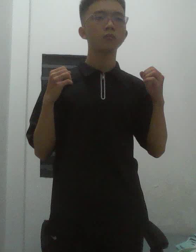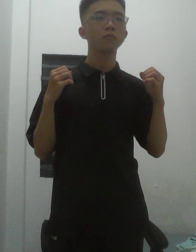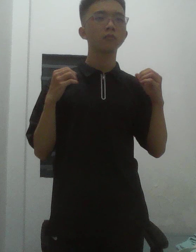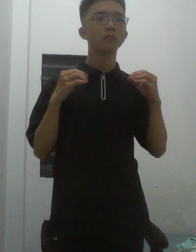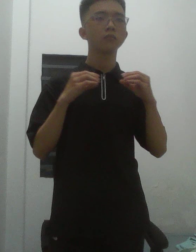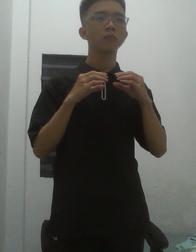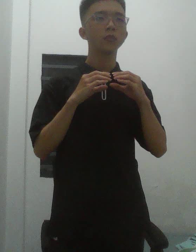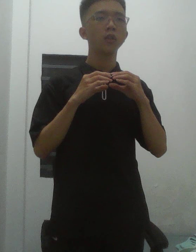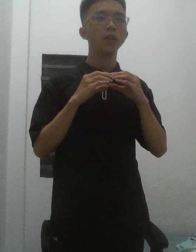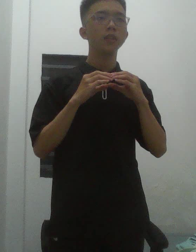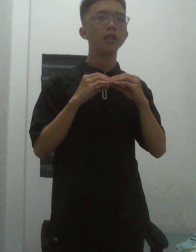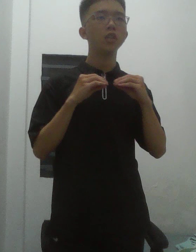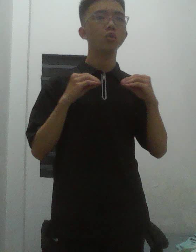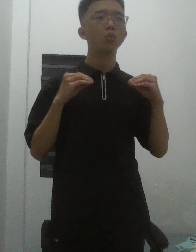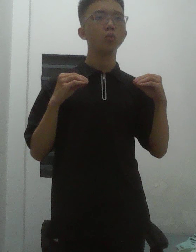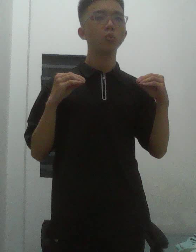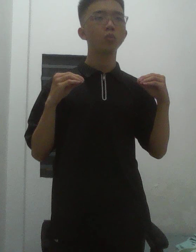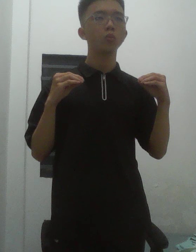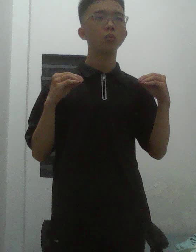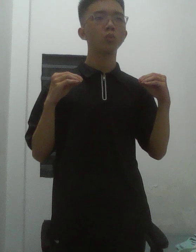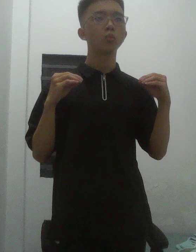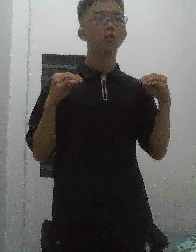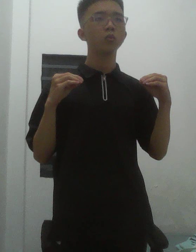nhieu